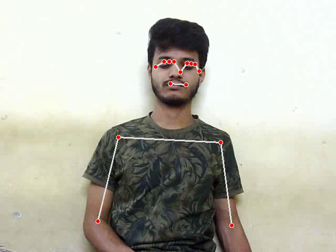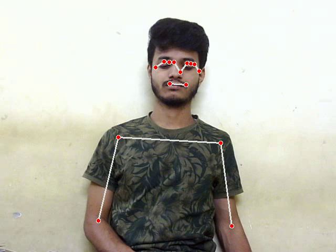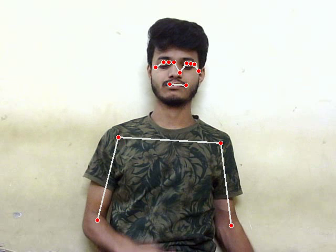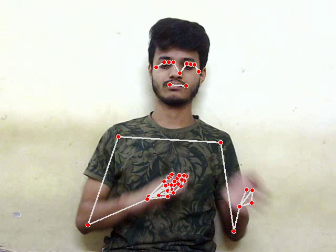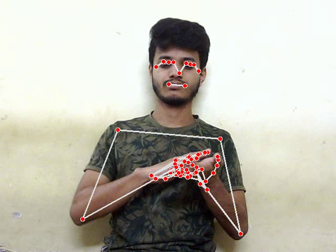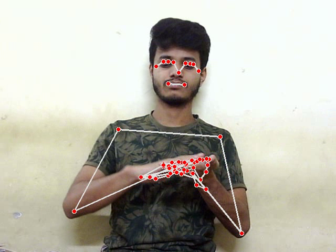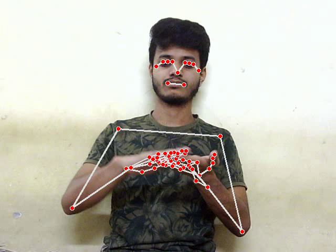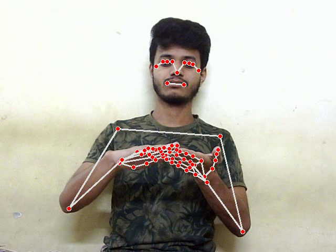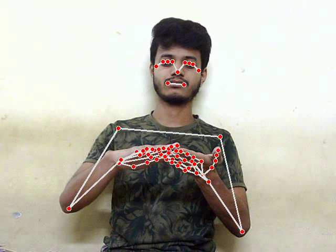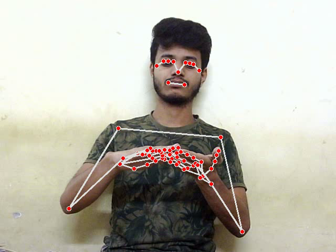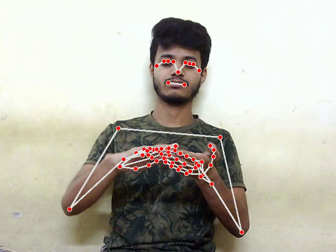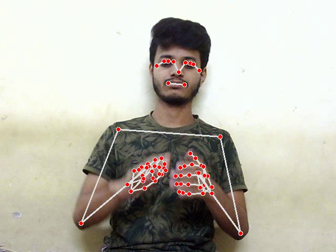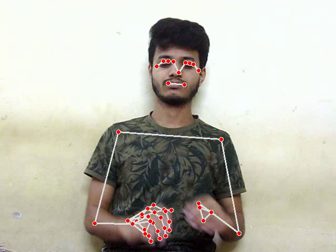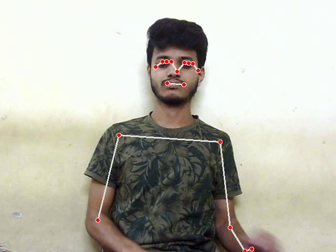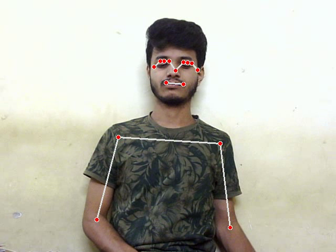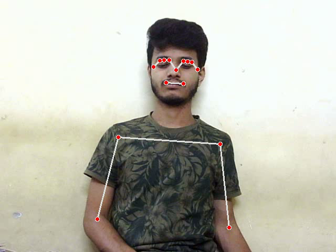nice